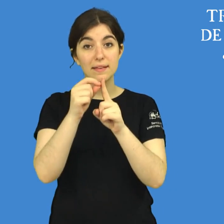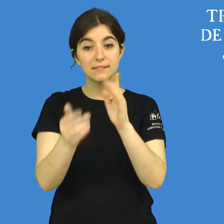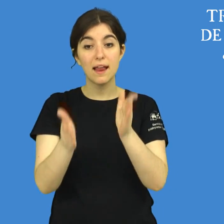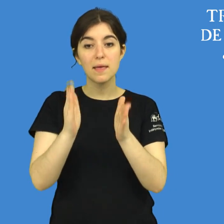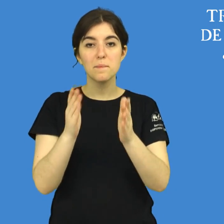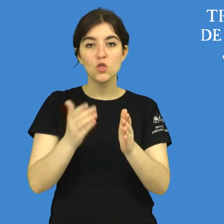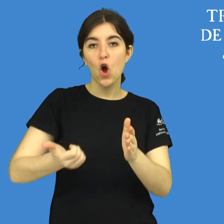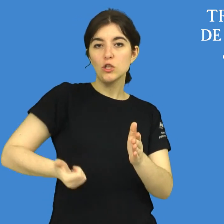terapia